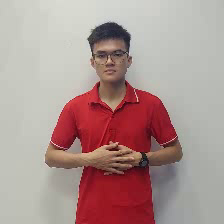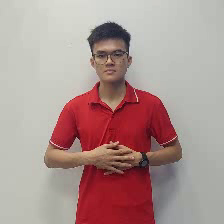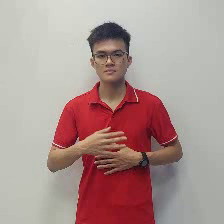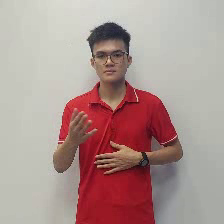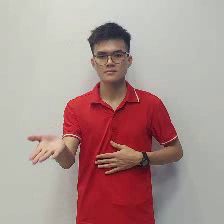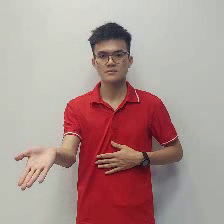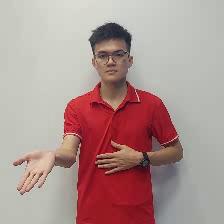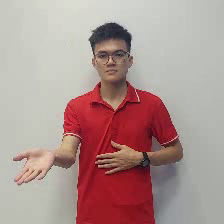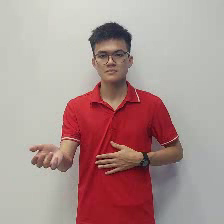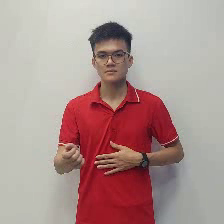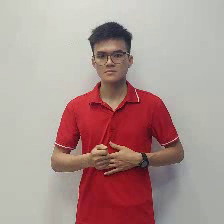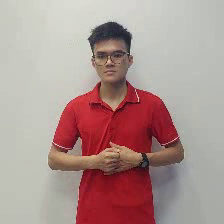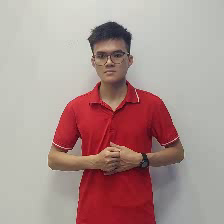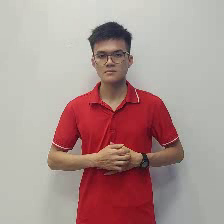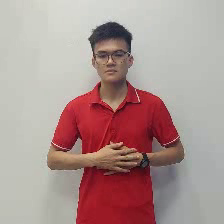Sử dụng